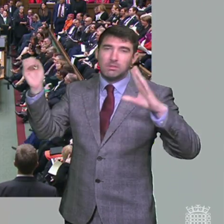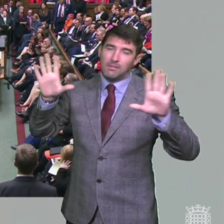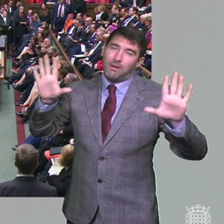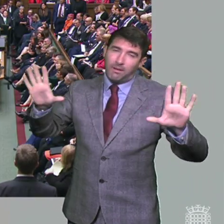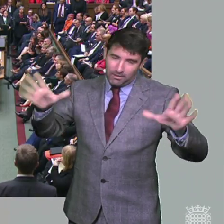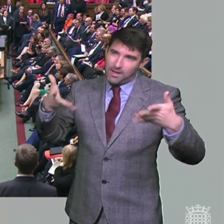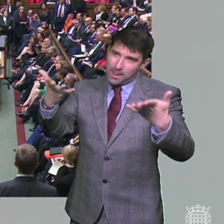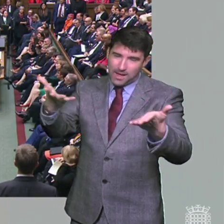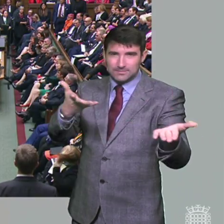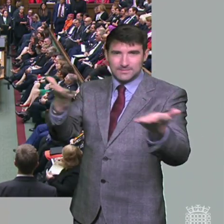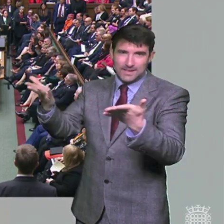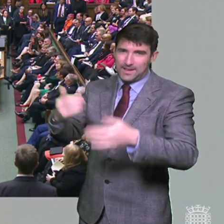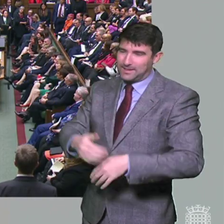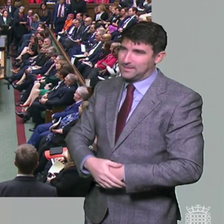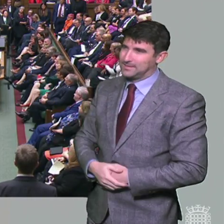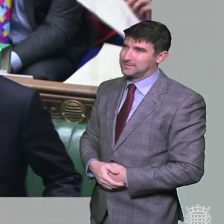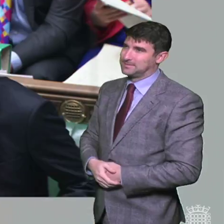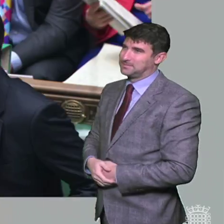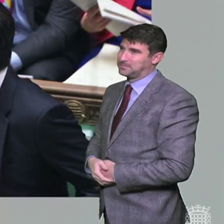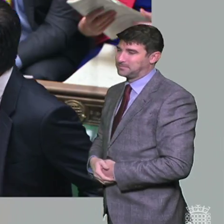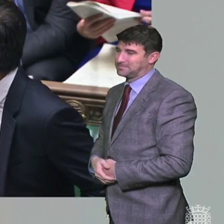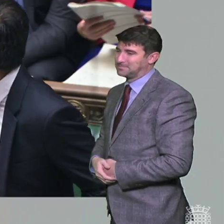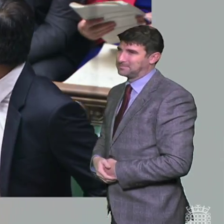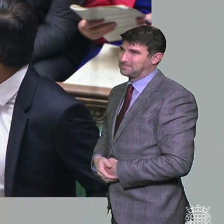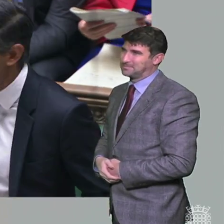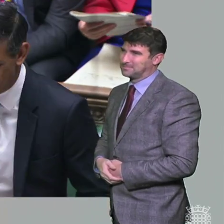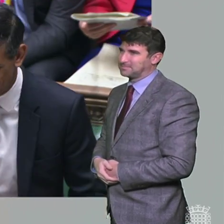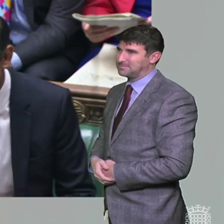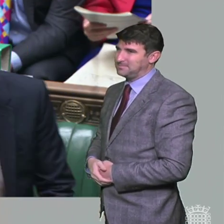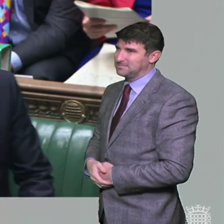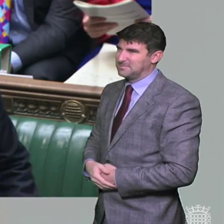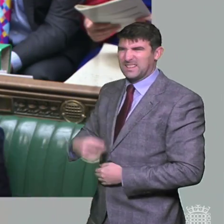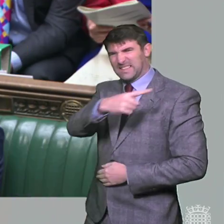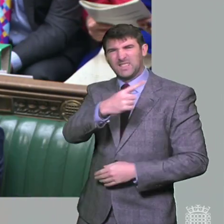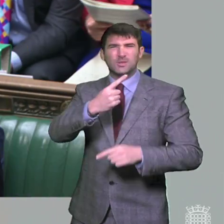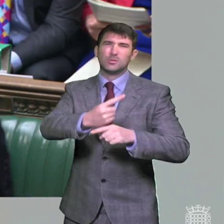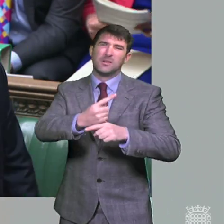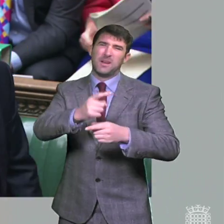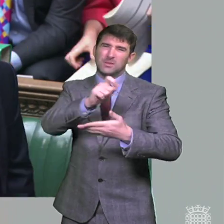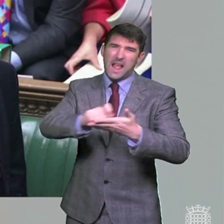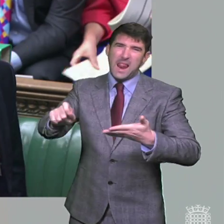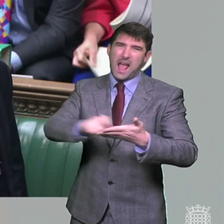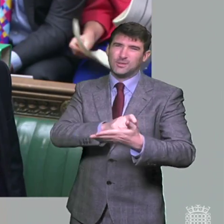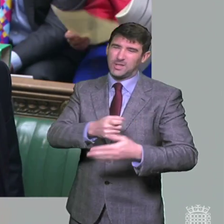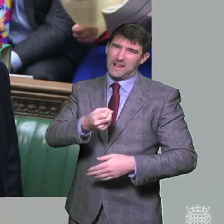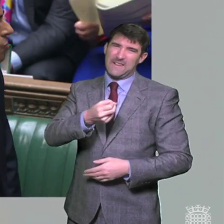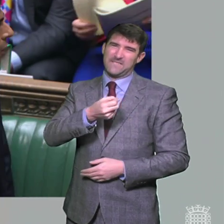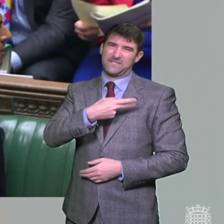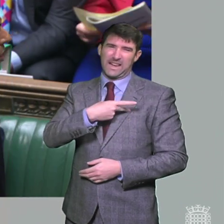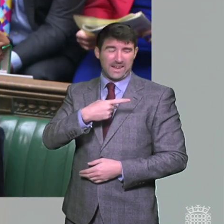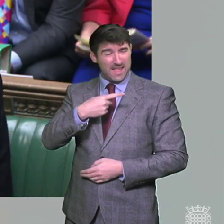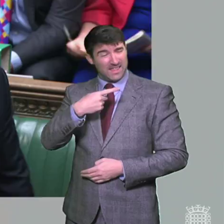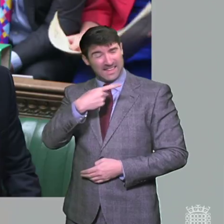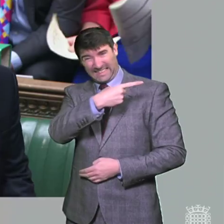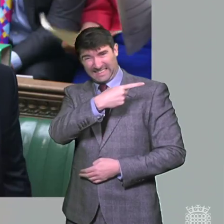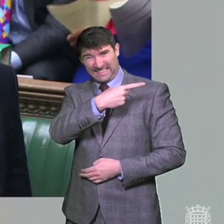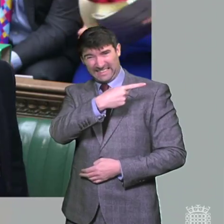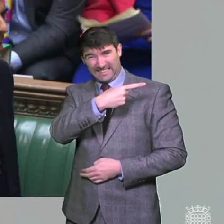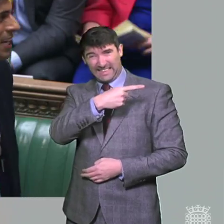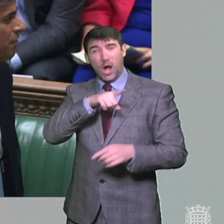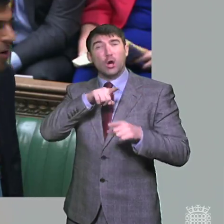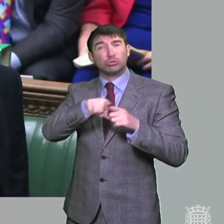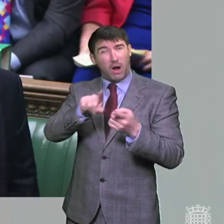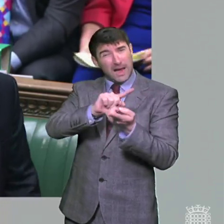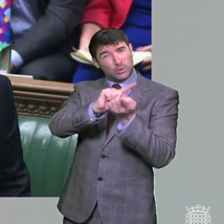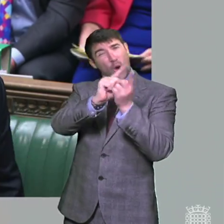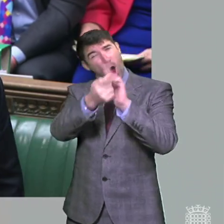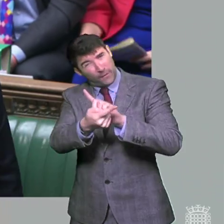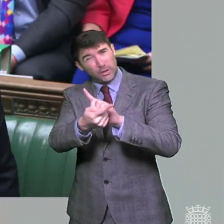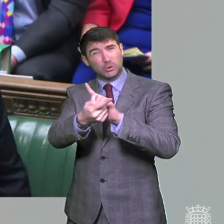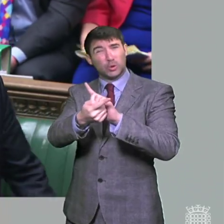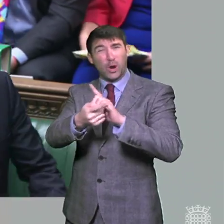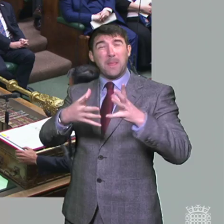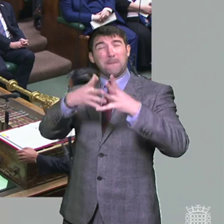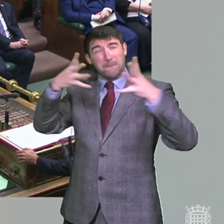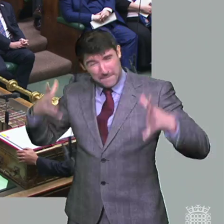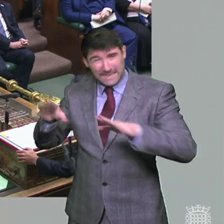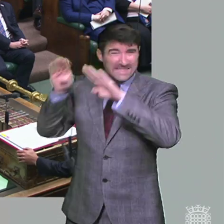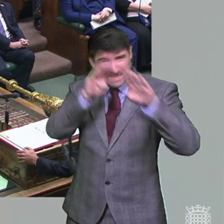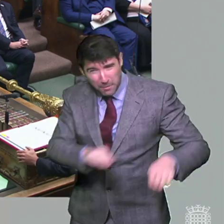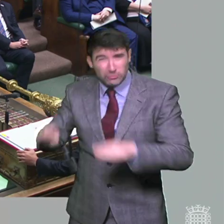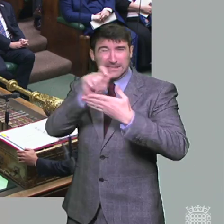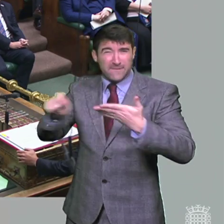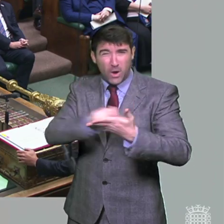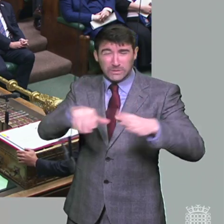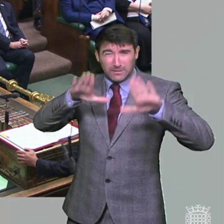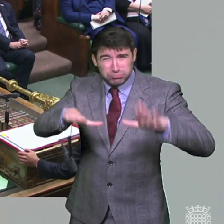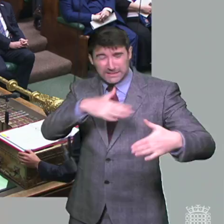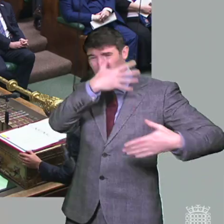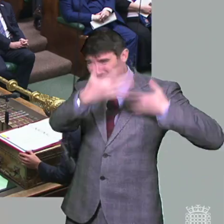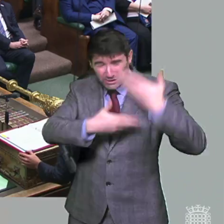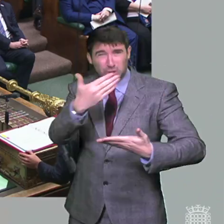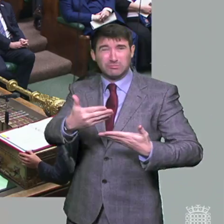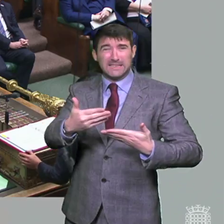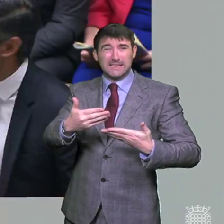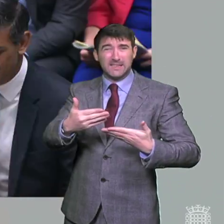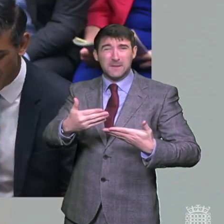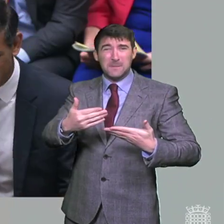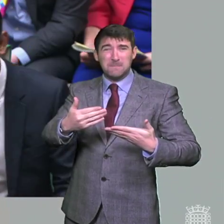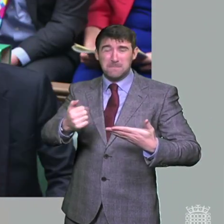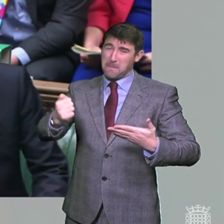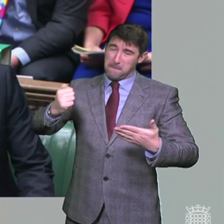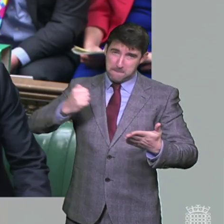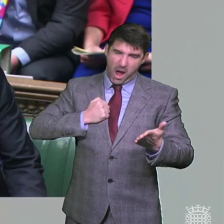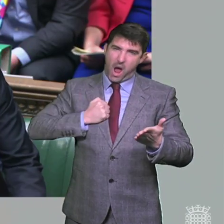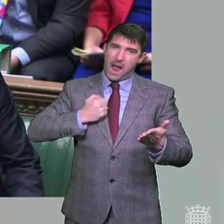The right honourable and learned Gentleman talks about mandates, about votes and about elections, and it is bit rich coming from the person who tried to overturn the biggest democratic vote in our country’s history.